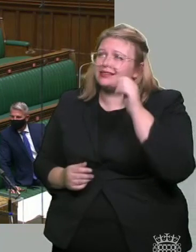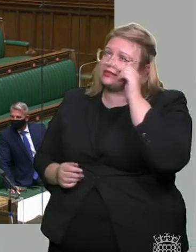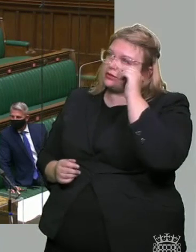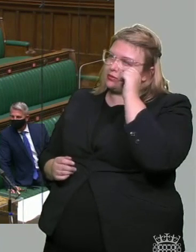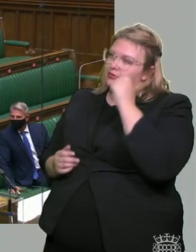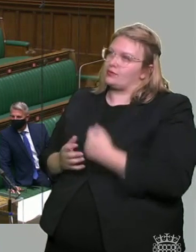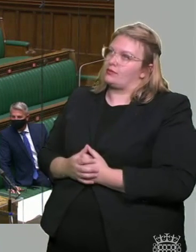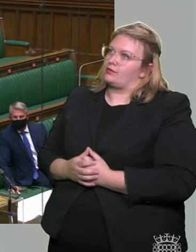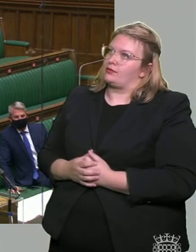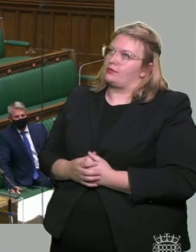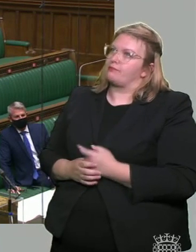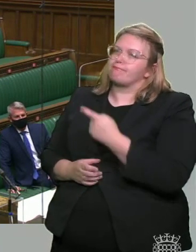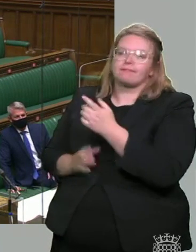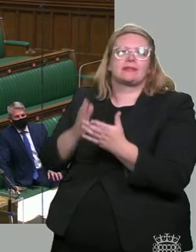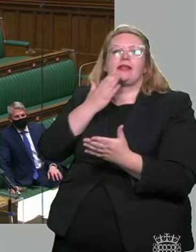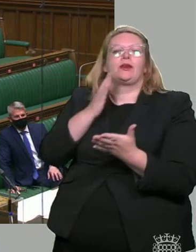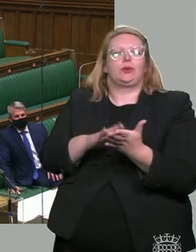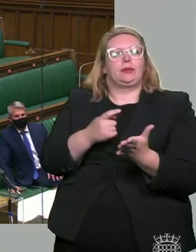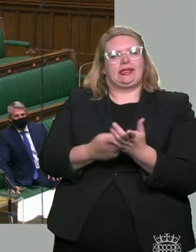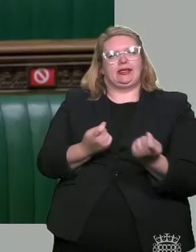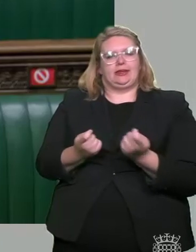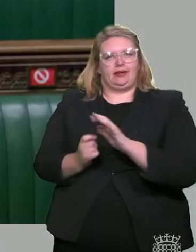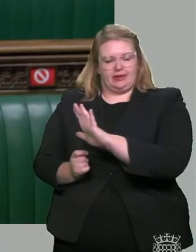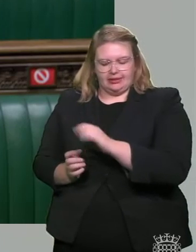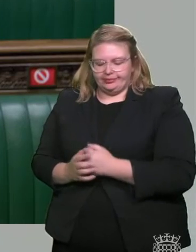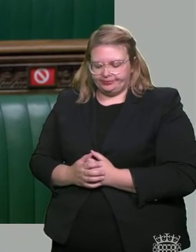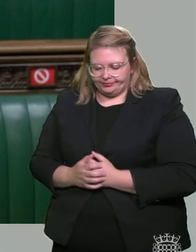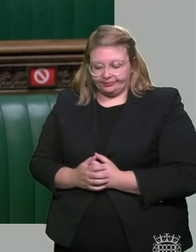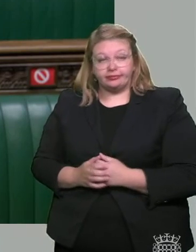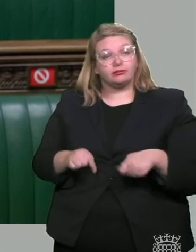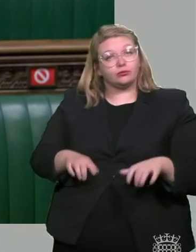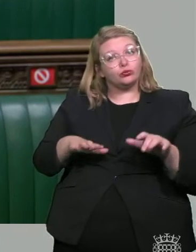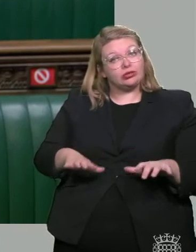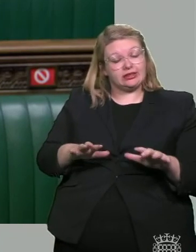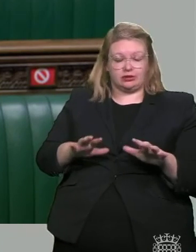The UK is indeed a world leader in covid-19 vaccination.